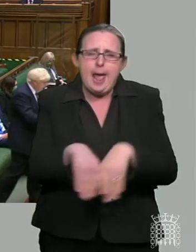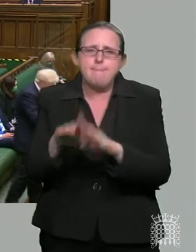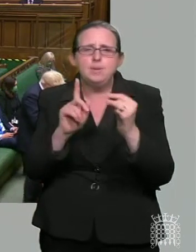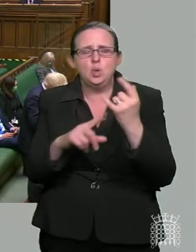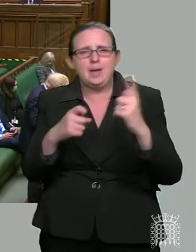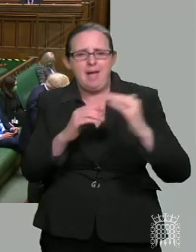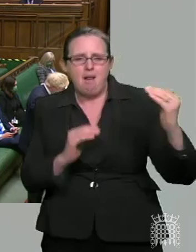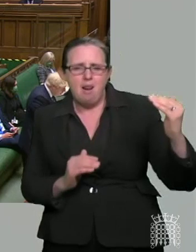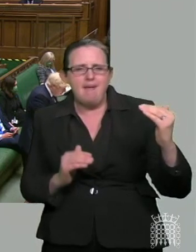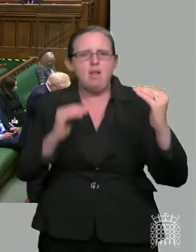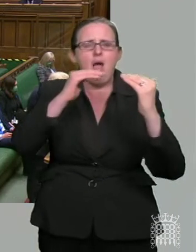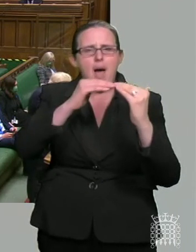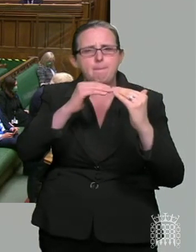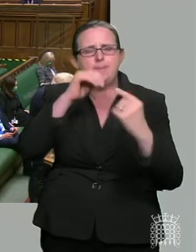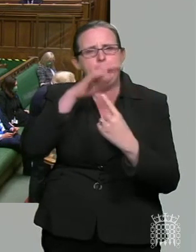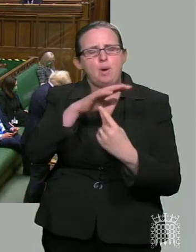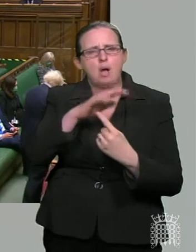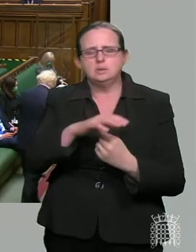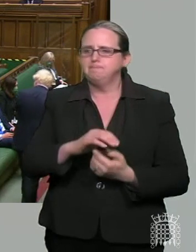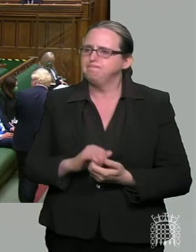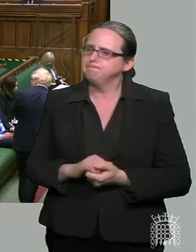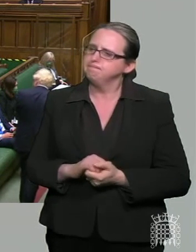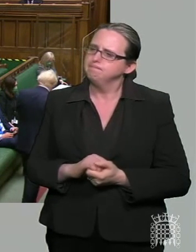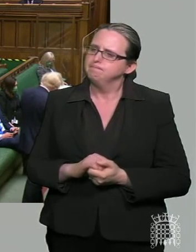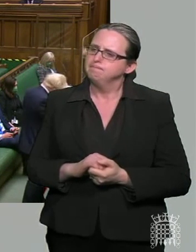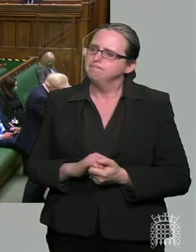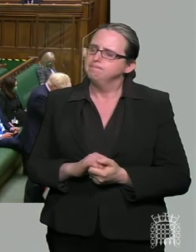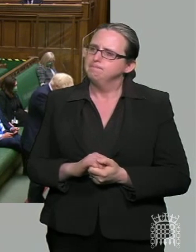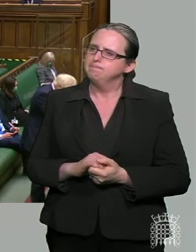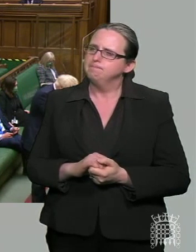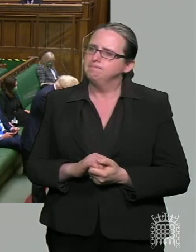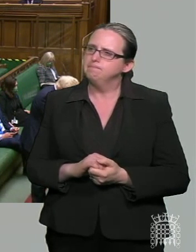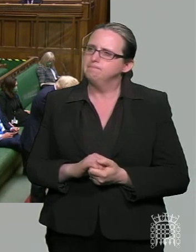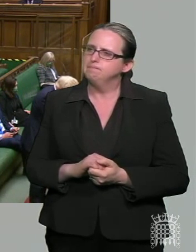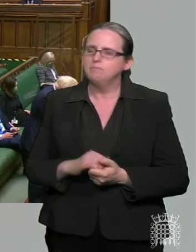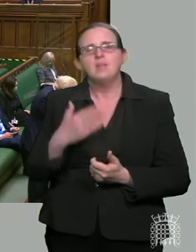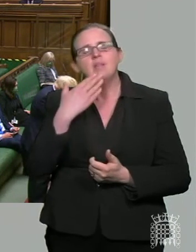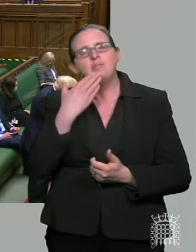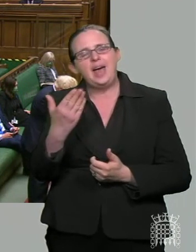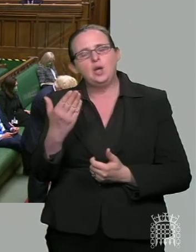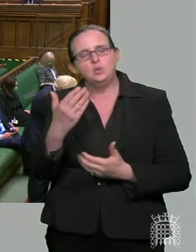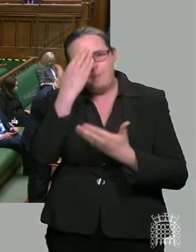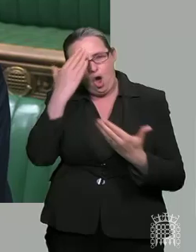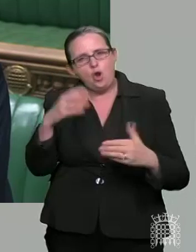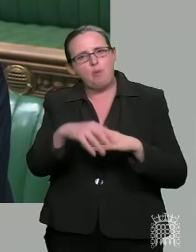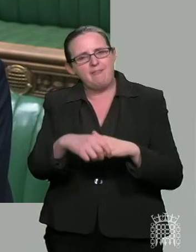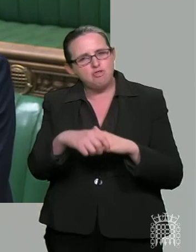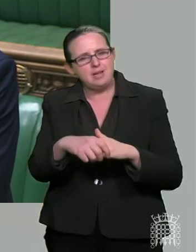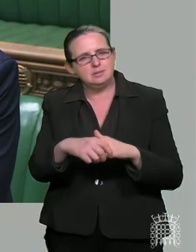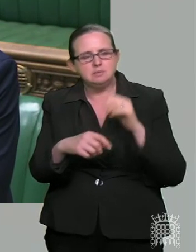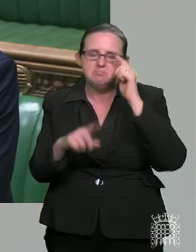Yes. I thank my honourable Friend for his point, and he knows a great deal about the subject.